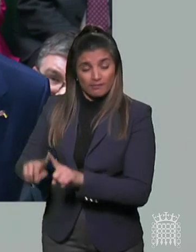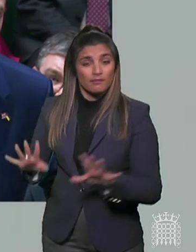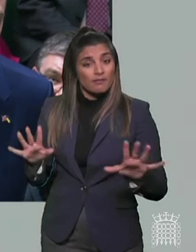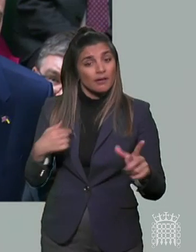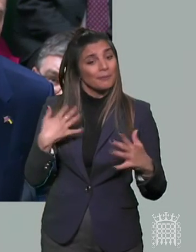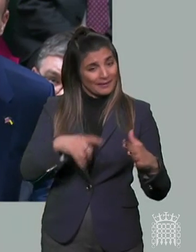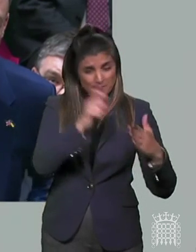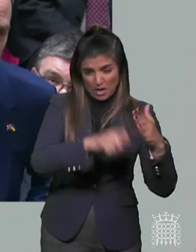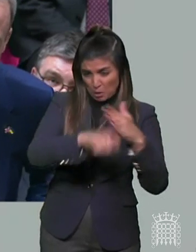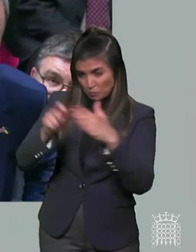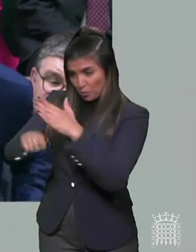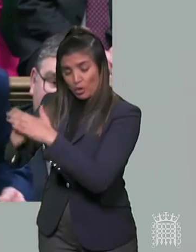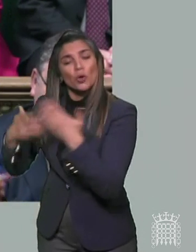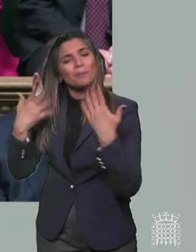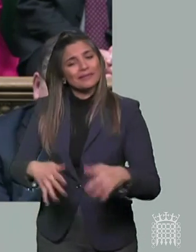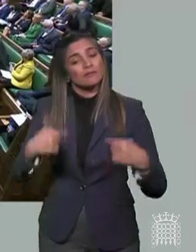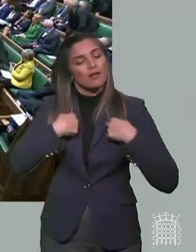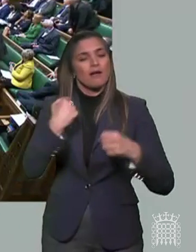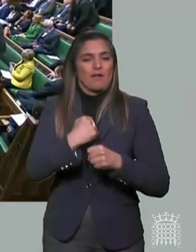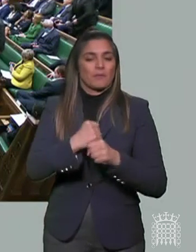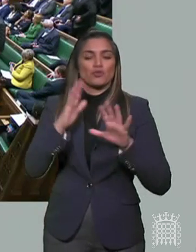It was this Government who did that, not the Labour party.